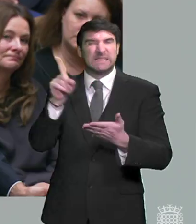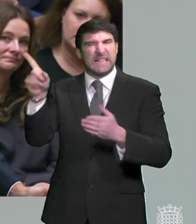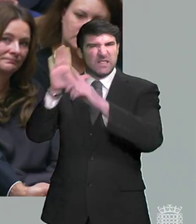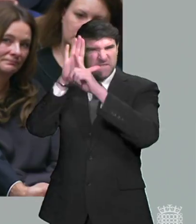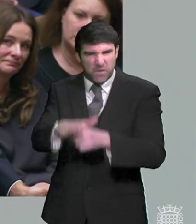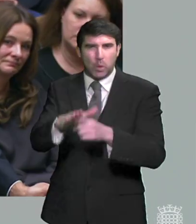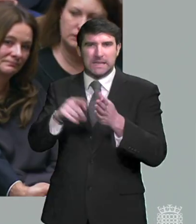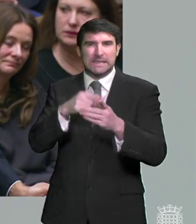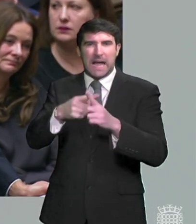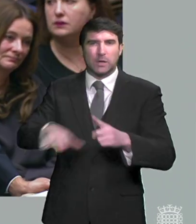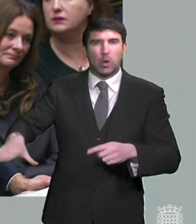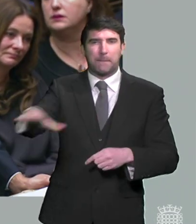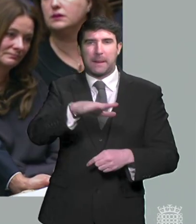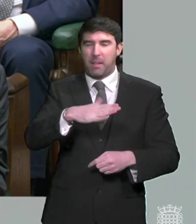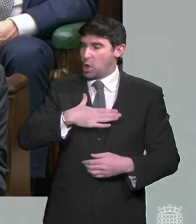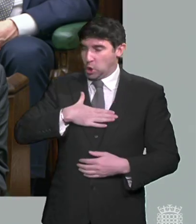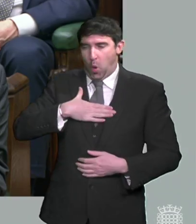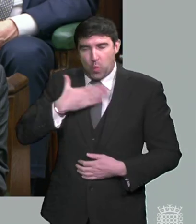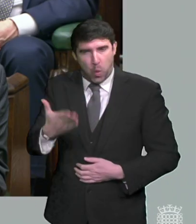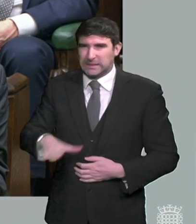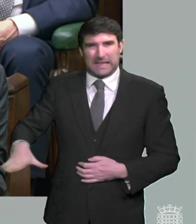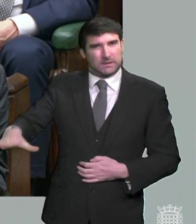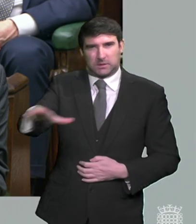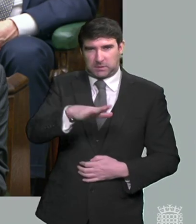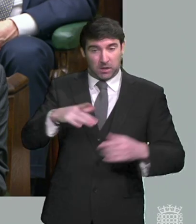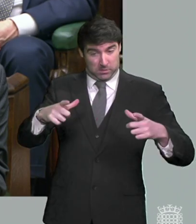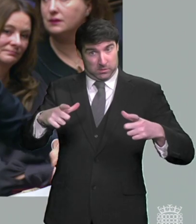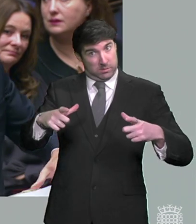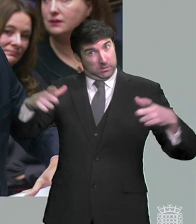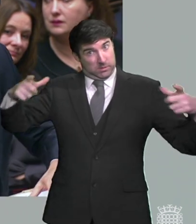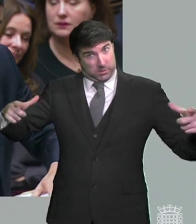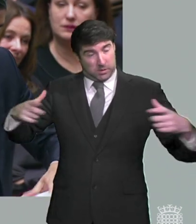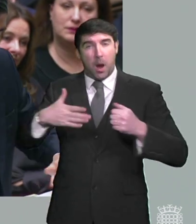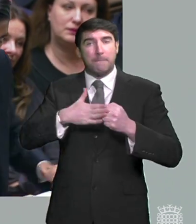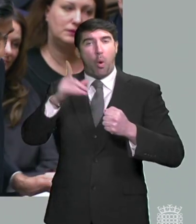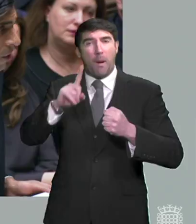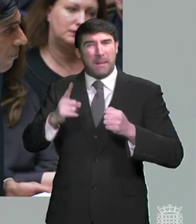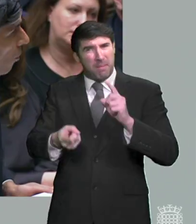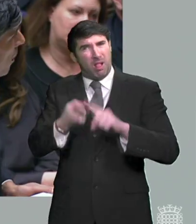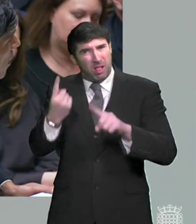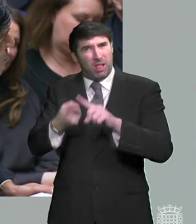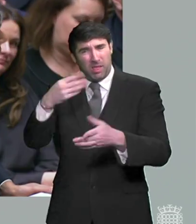Expanding that zone is not something that communities want.